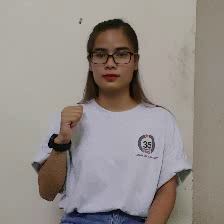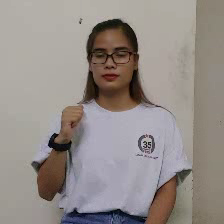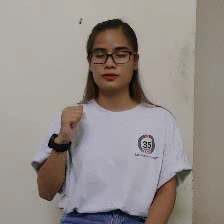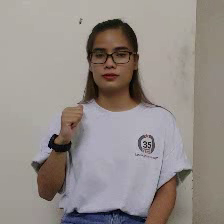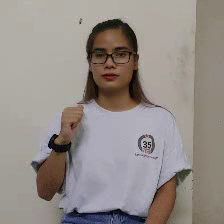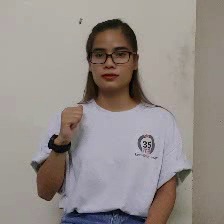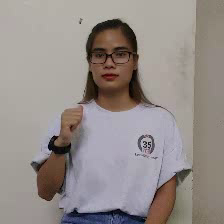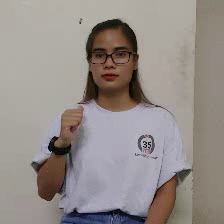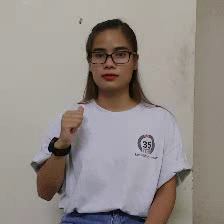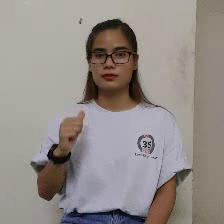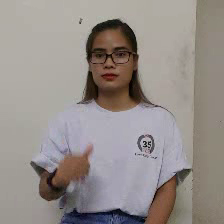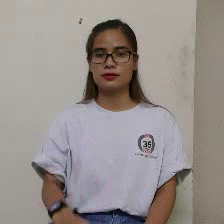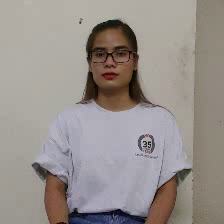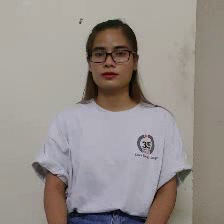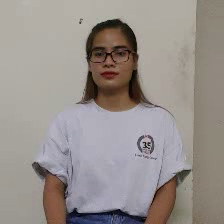Nghỉ ngơi